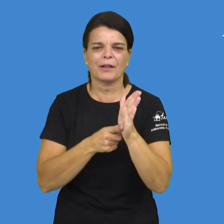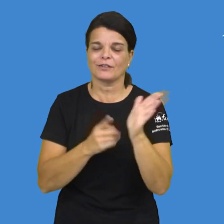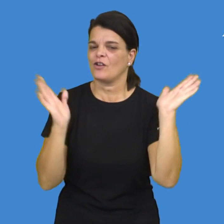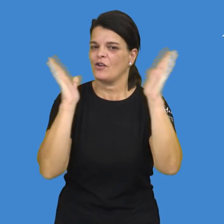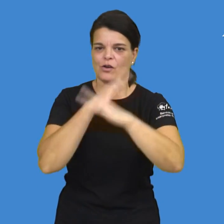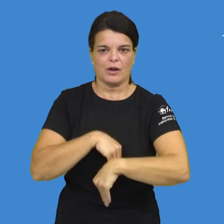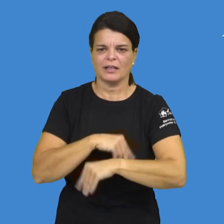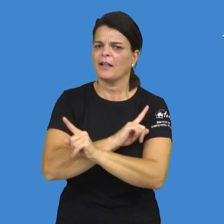haber no